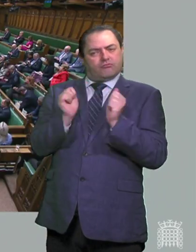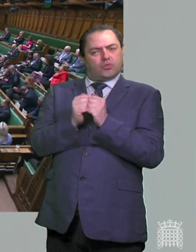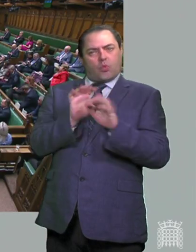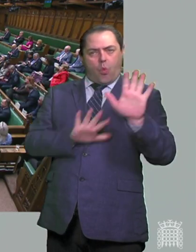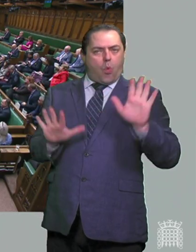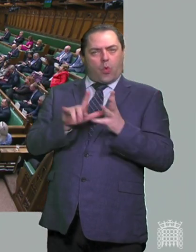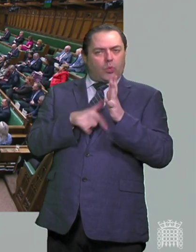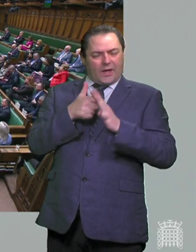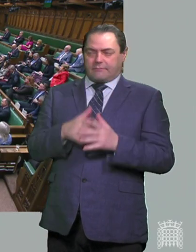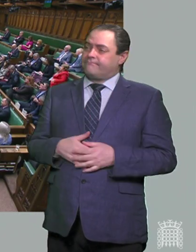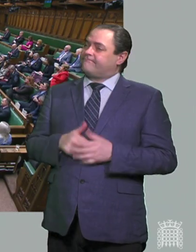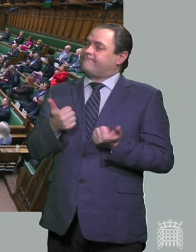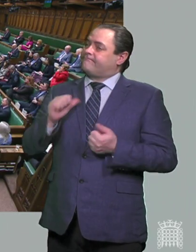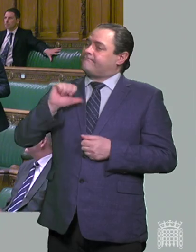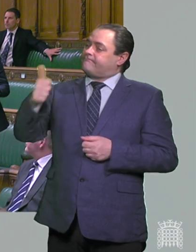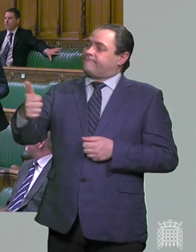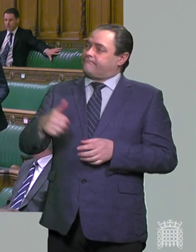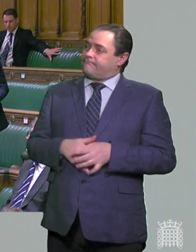I call David Mundell.